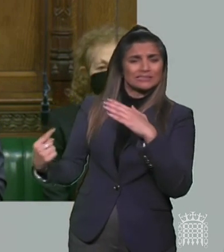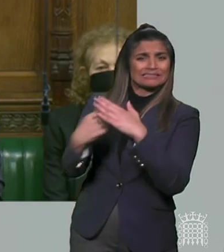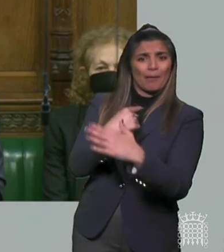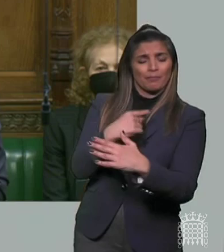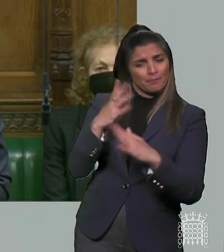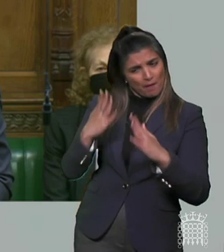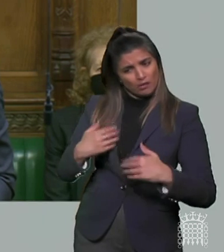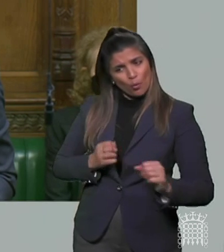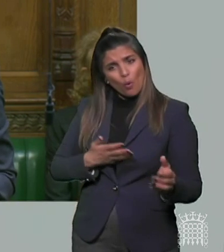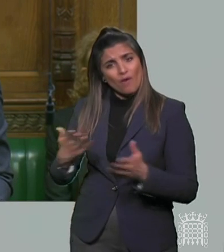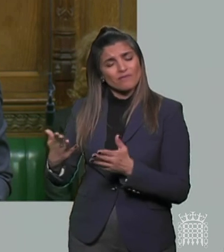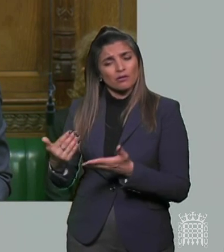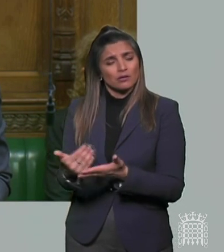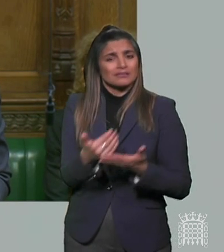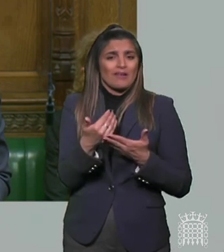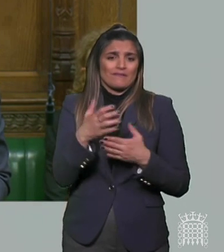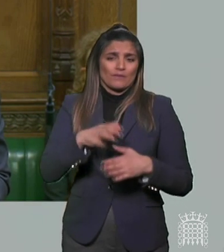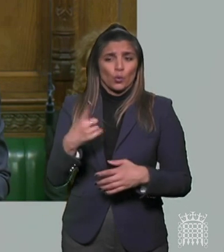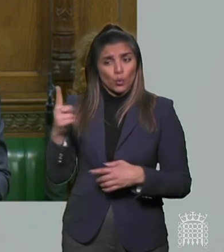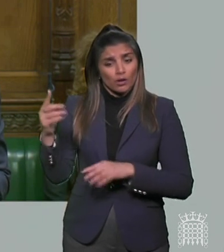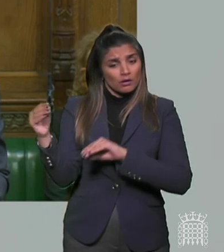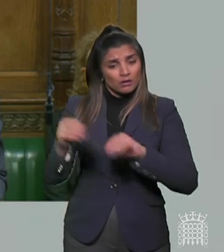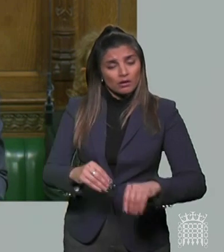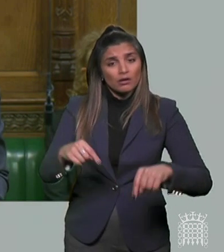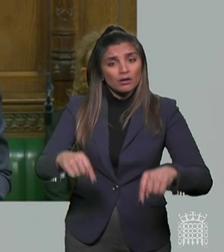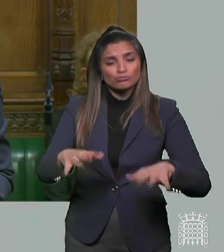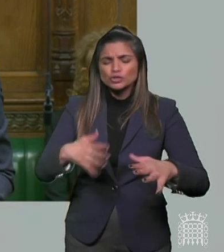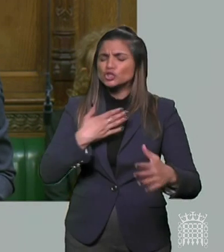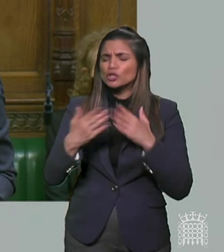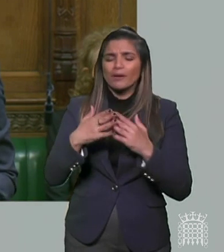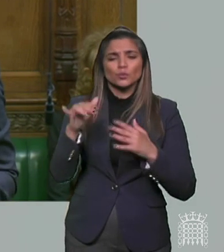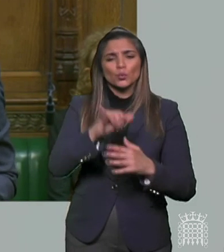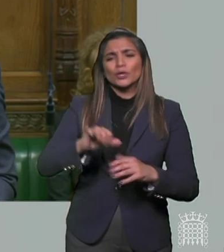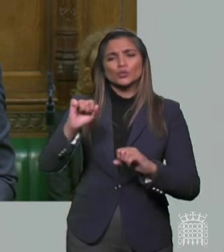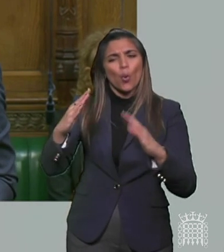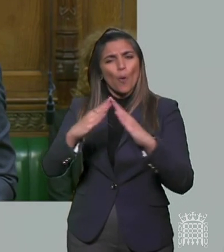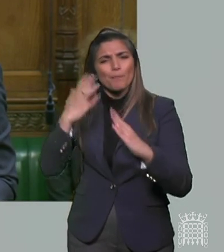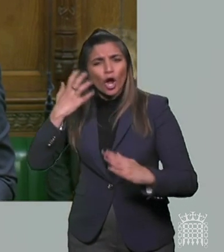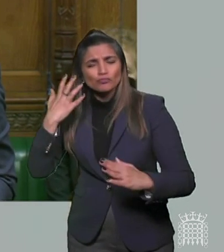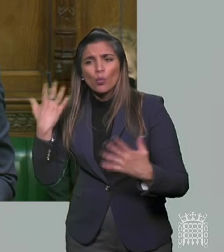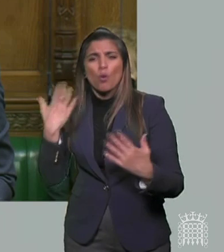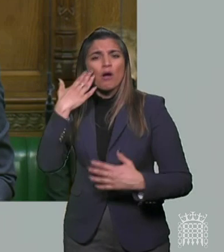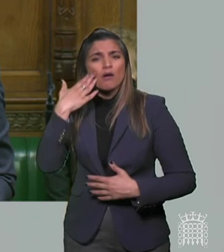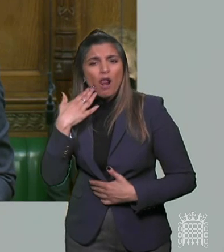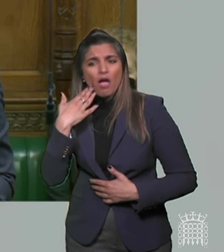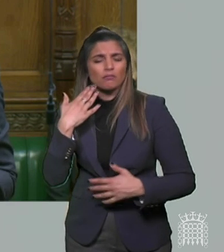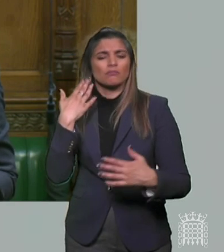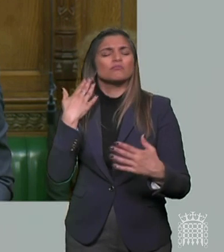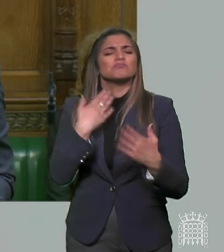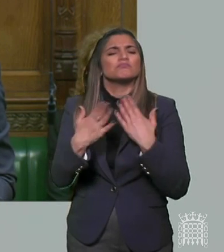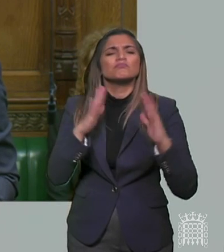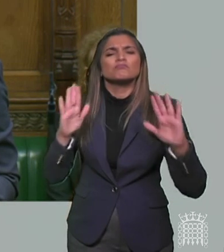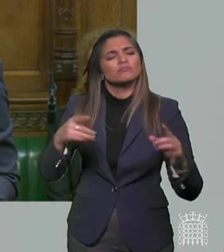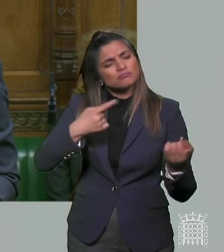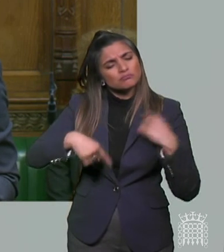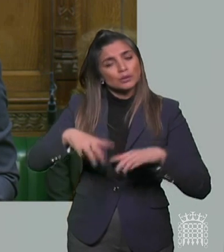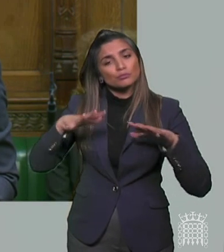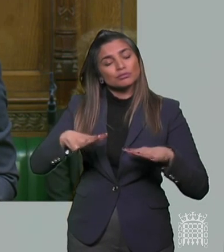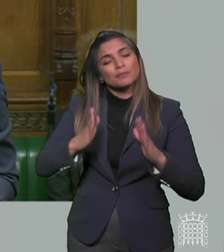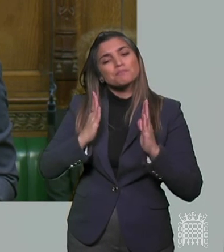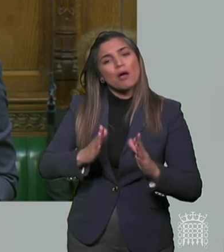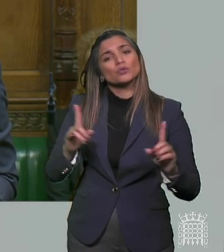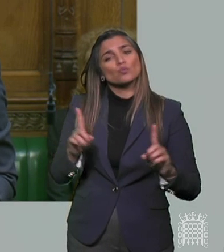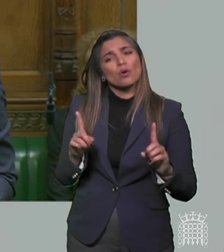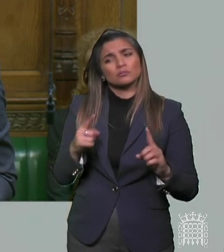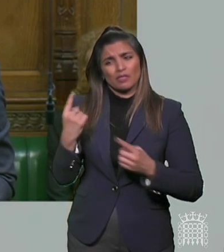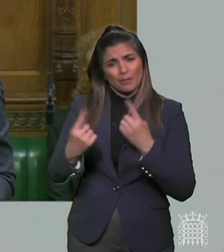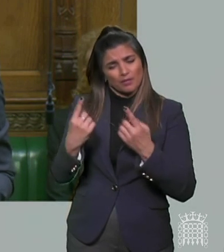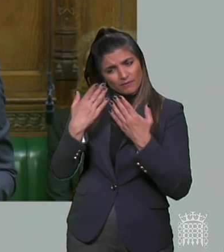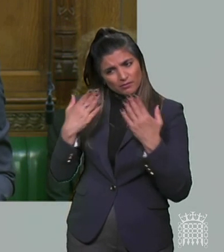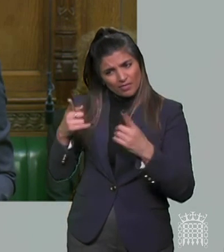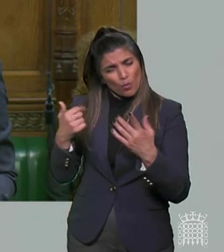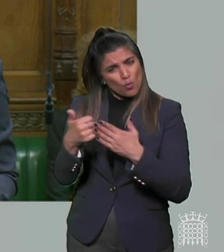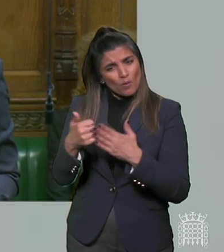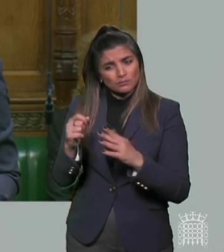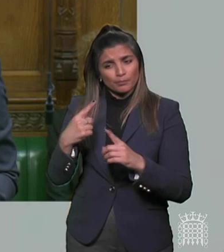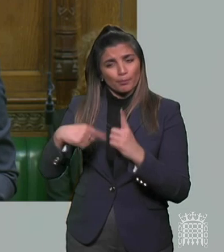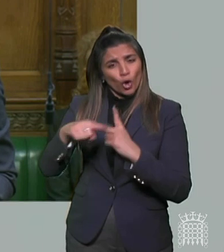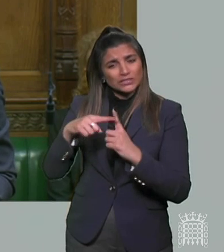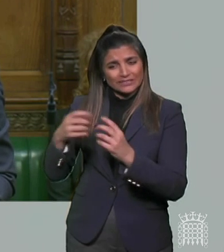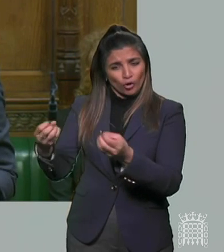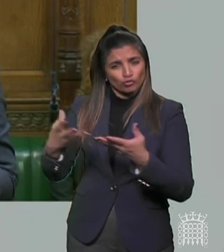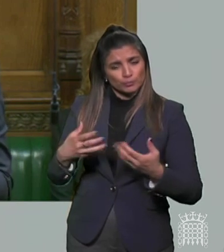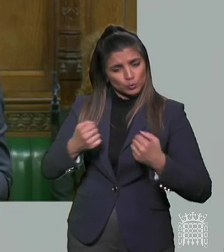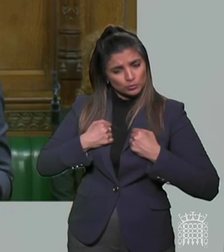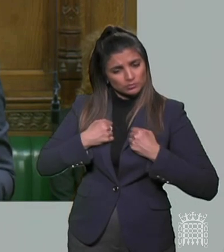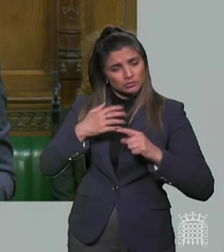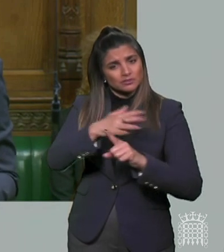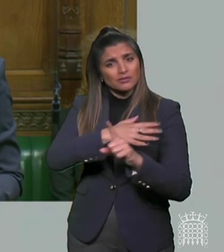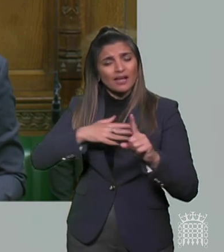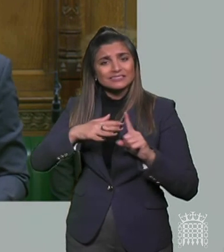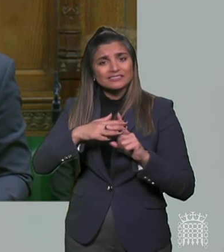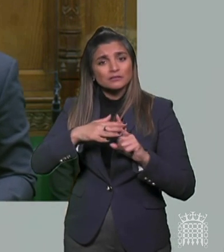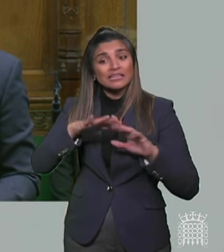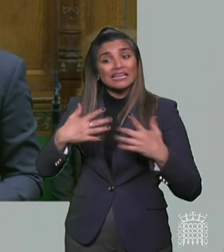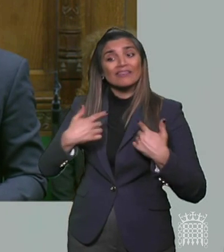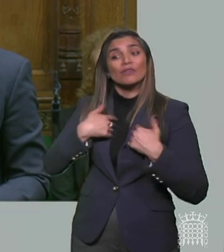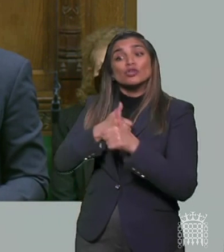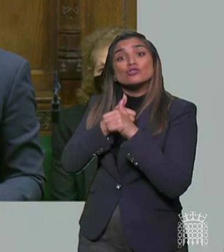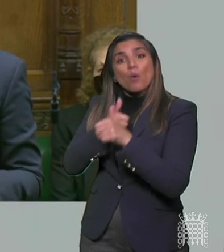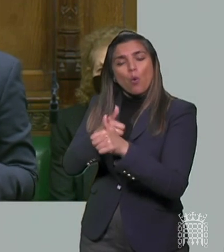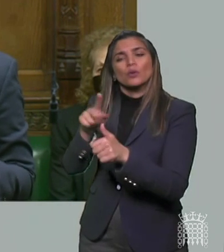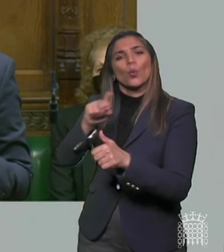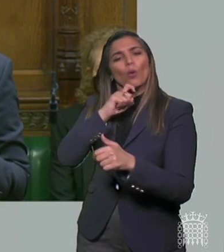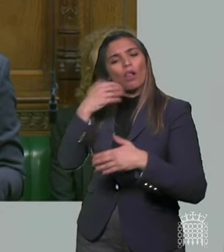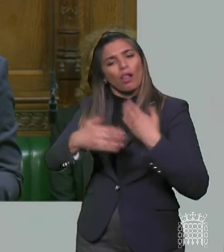People who come to Britain to make it their home no matter where they are from or the colour of their skin make a hugely positive contribution to our society and economy if supported to do so.